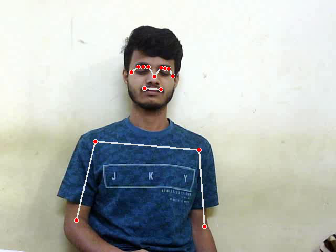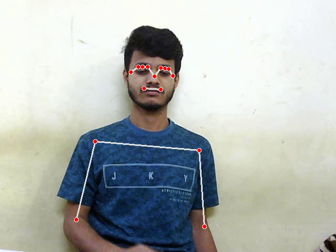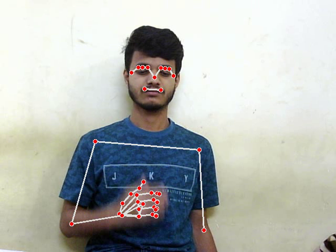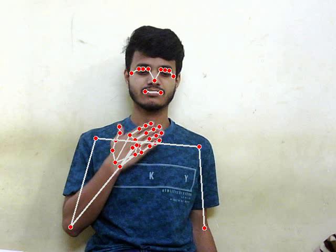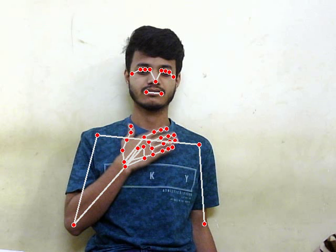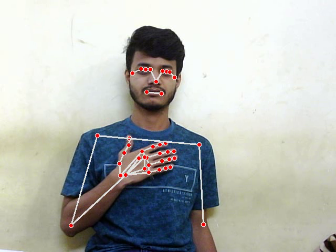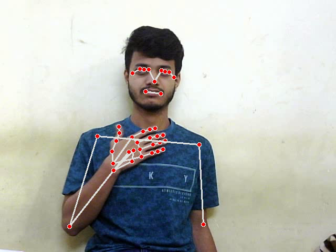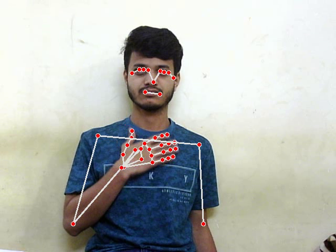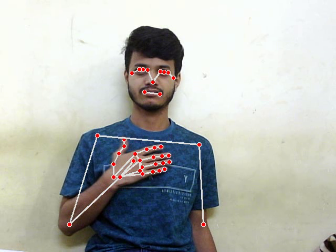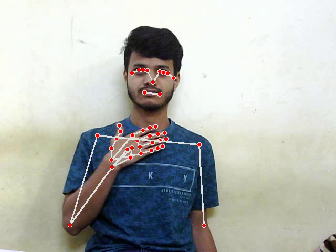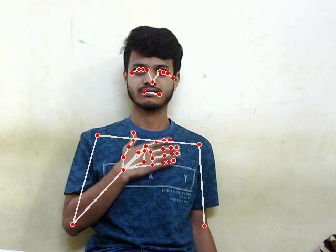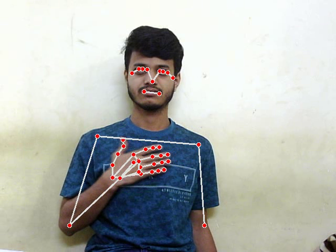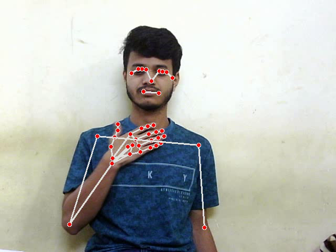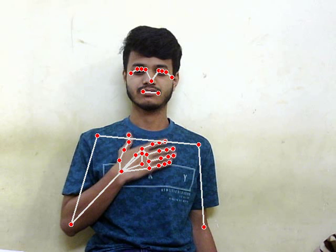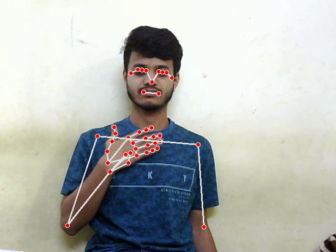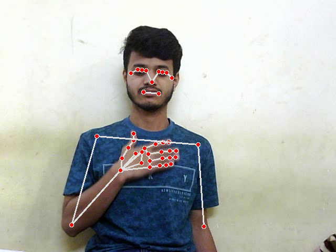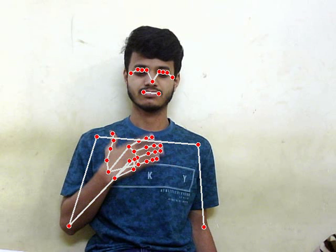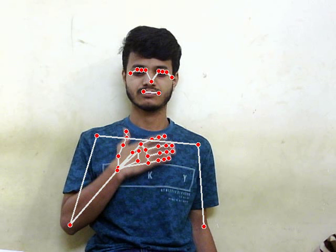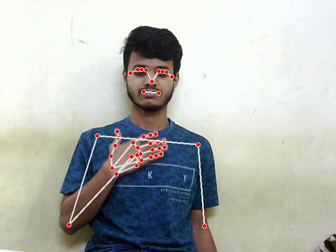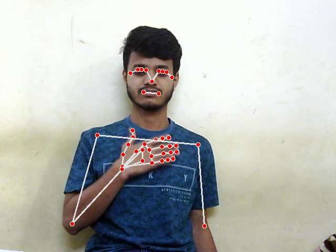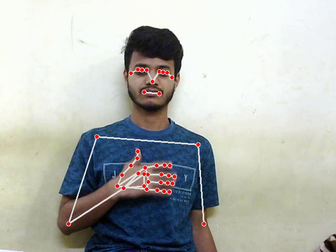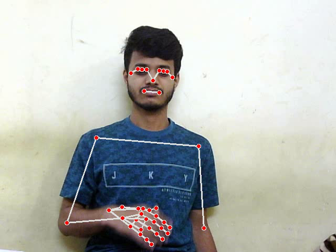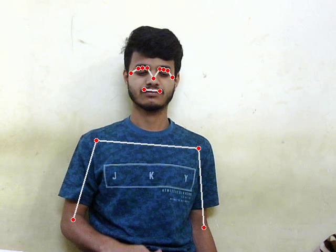please